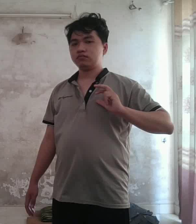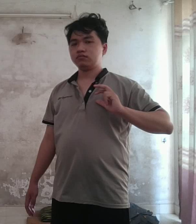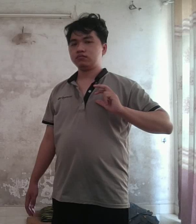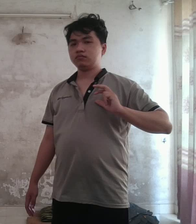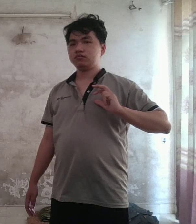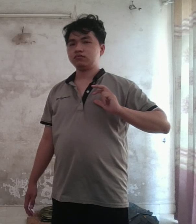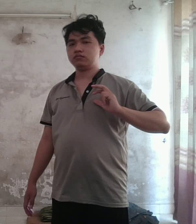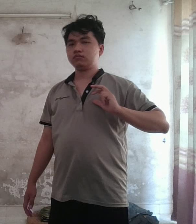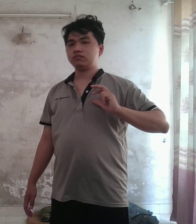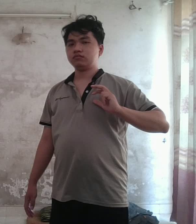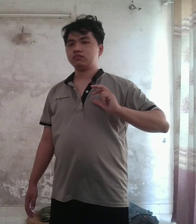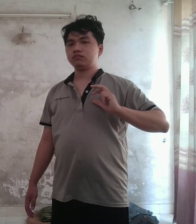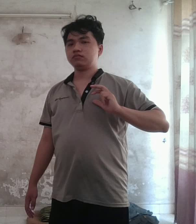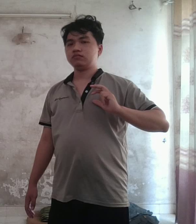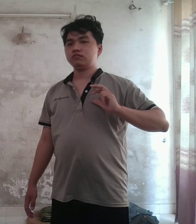giau co